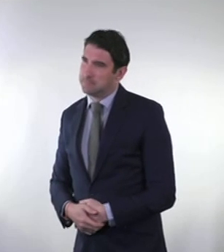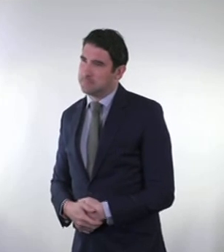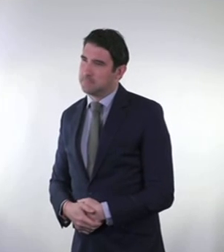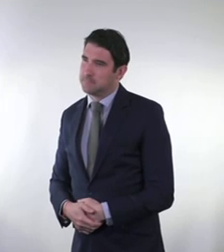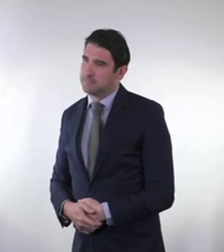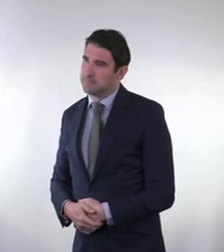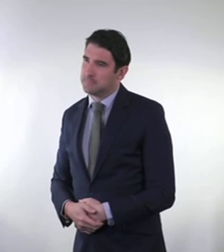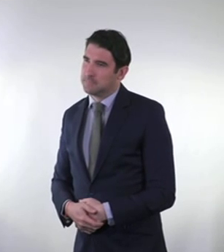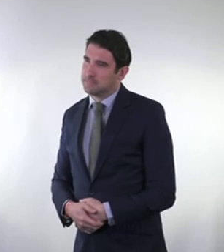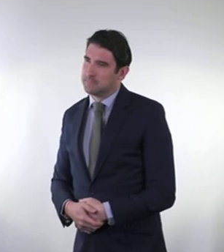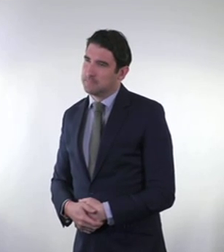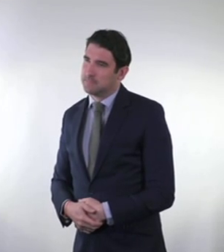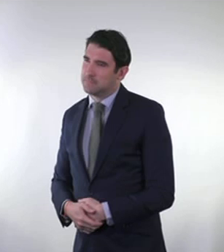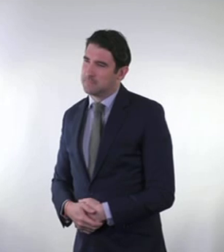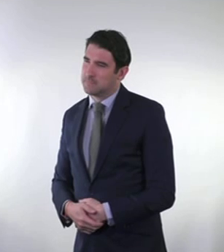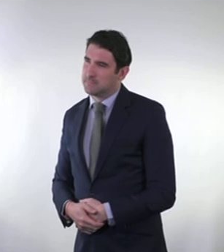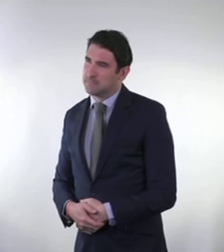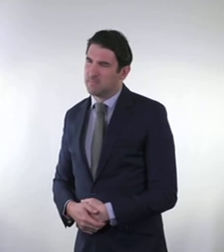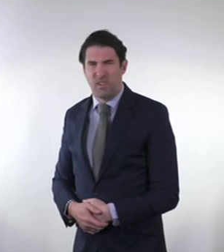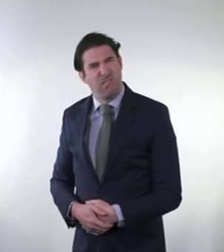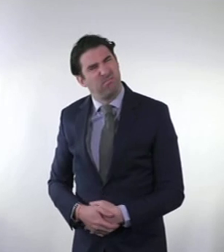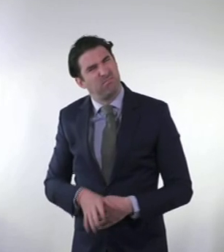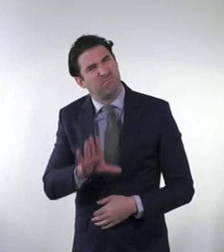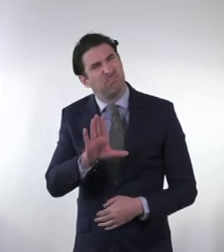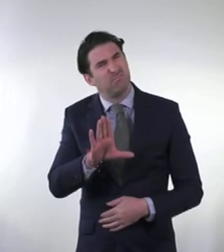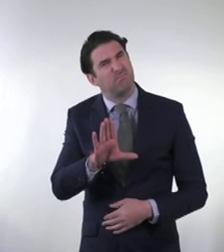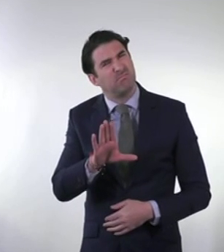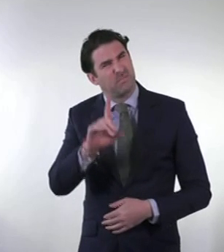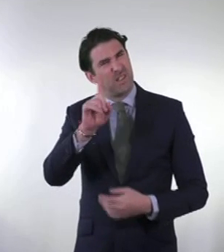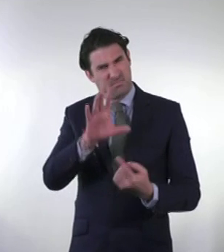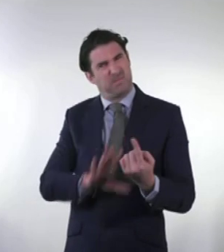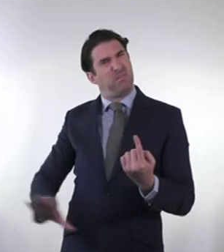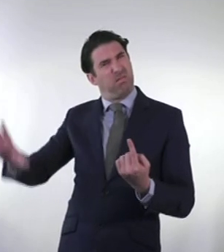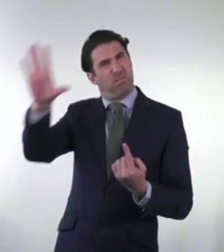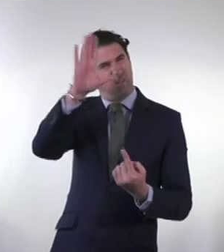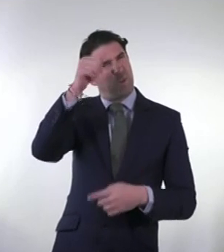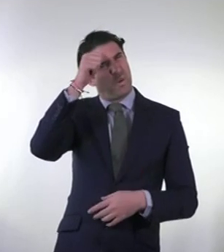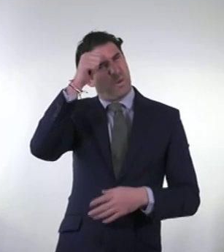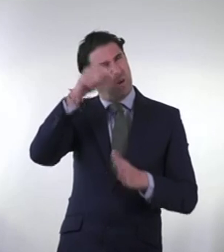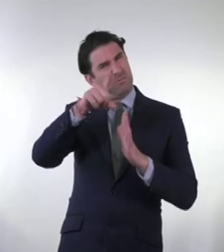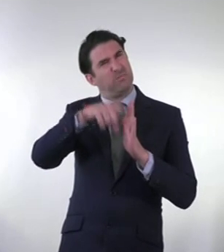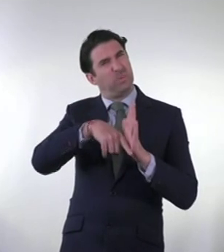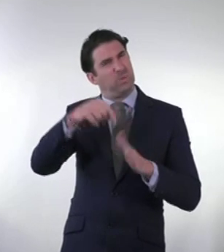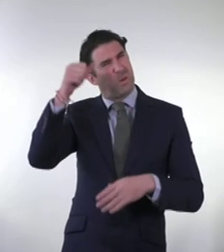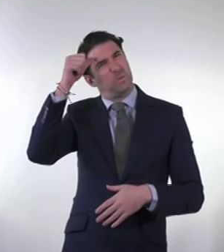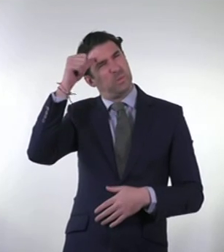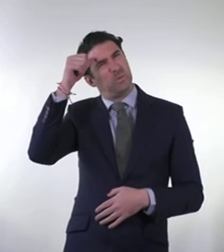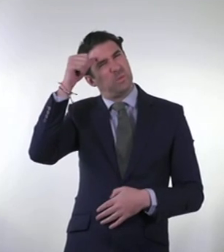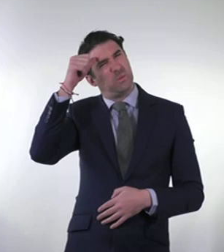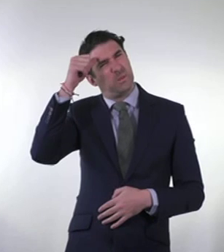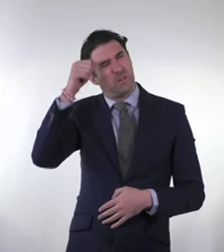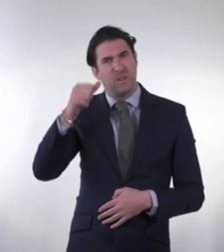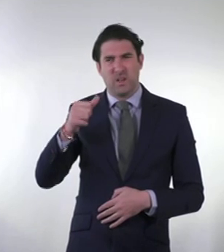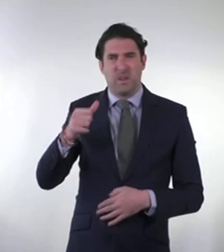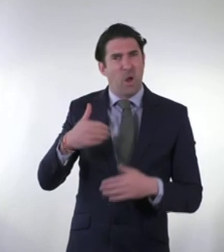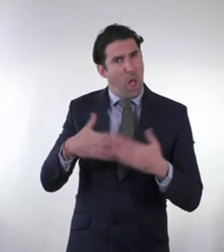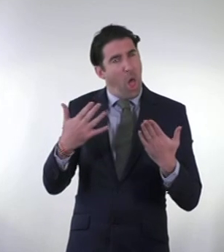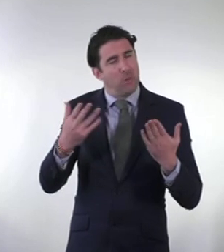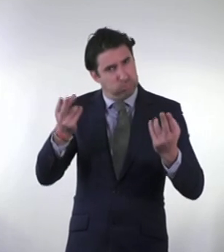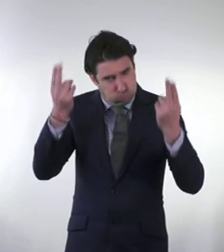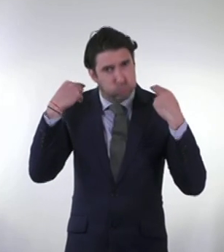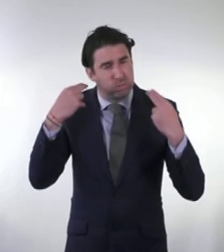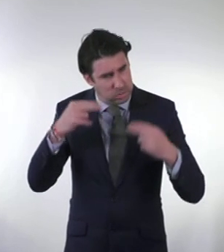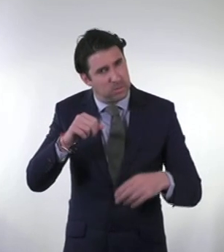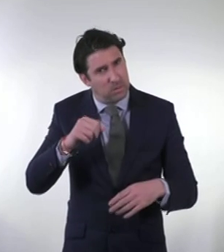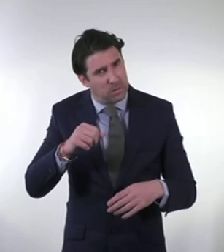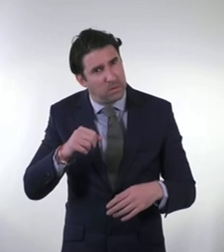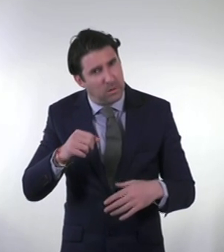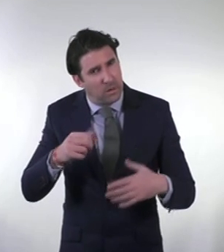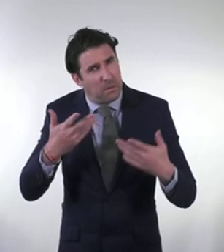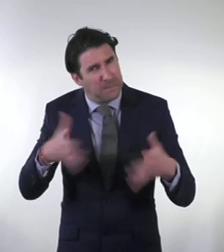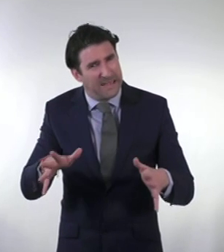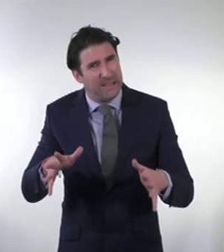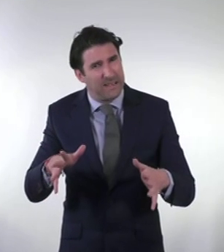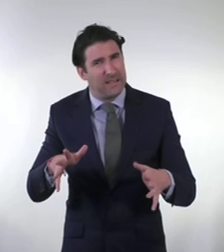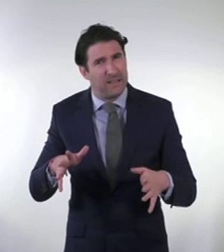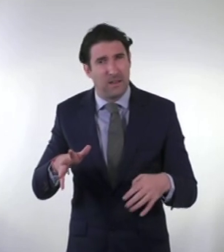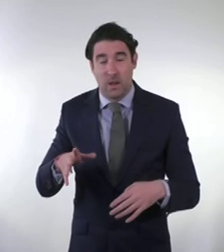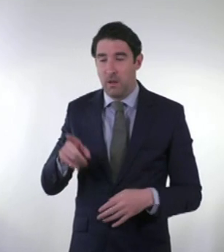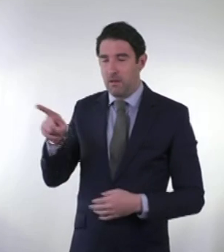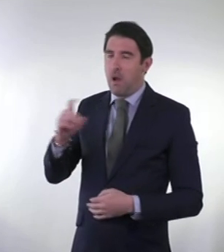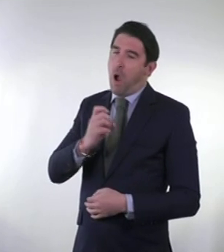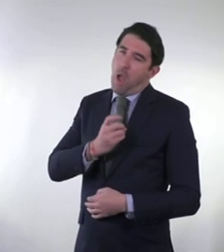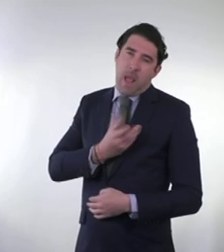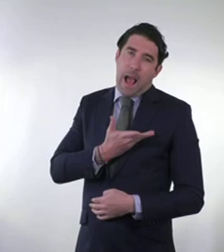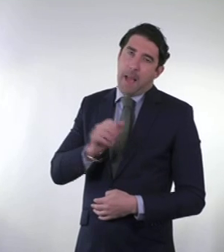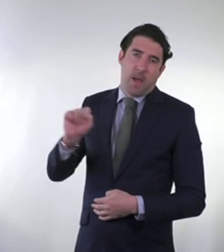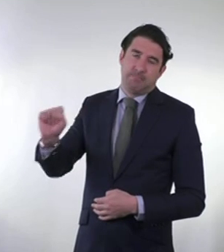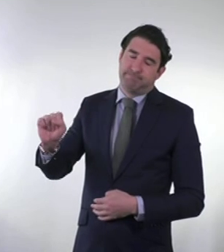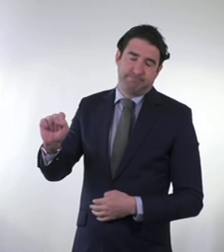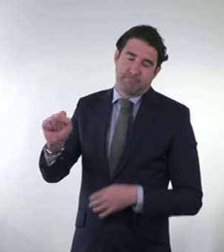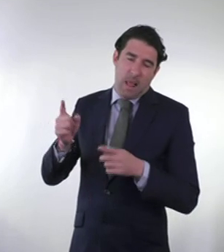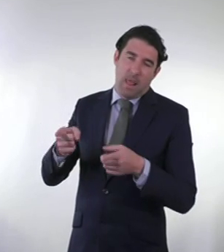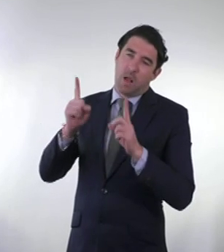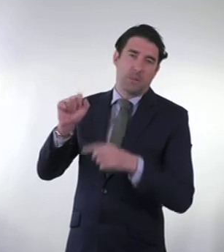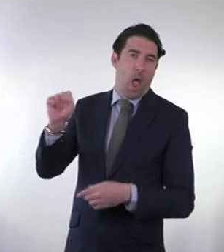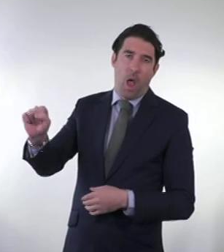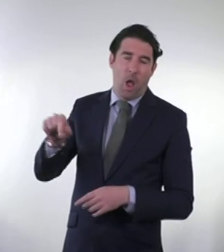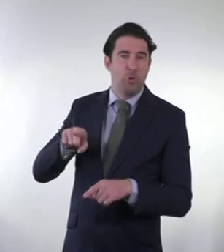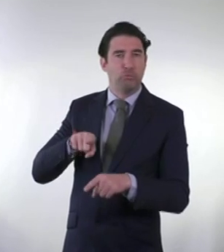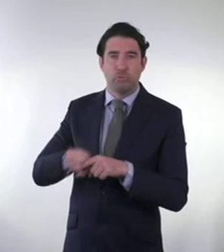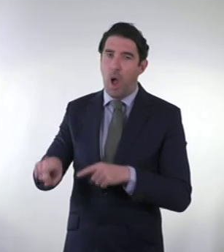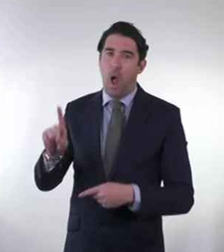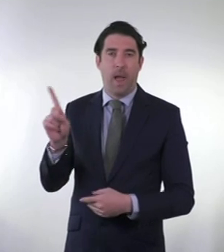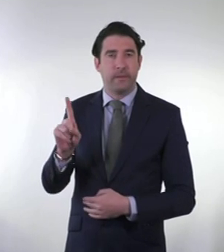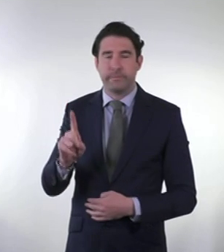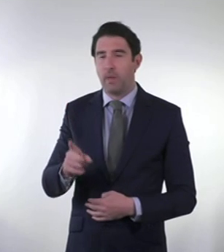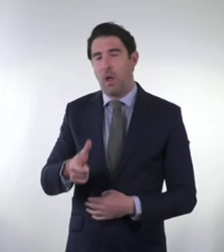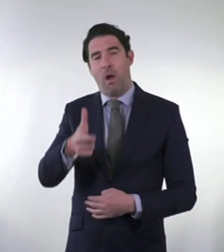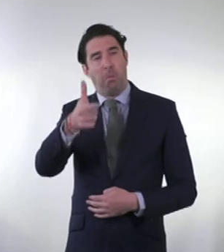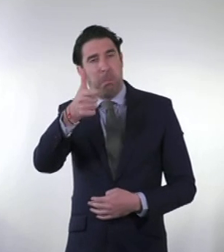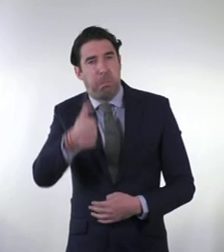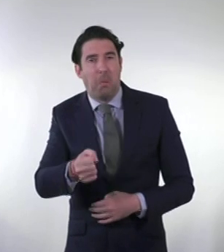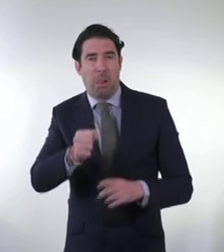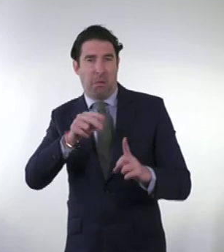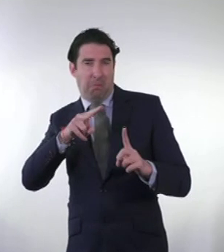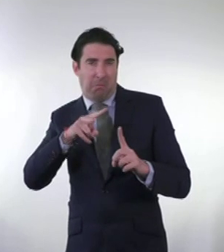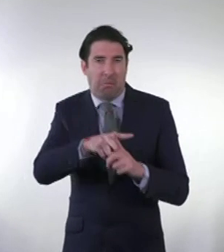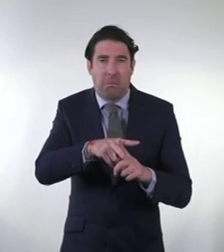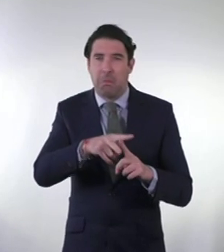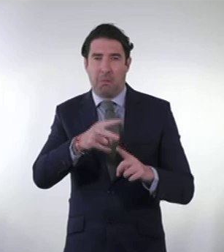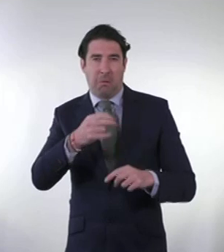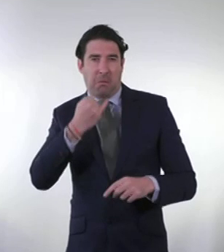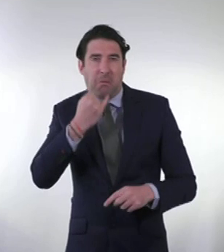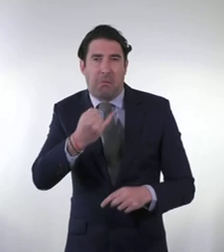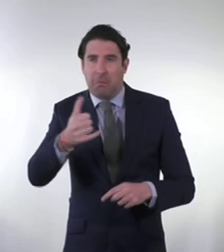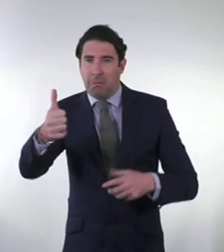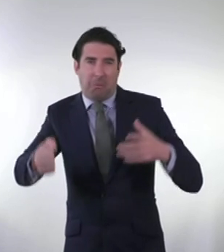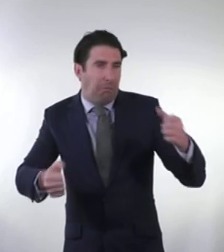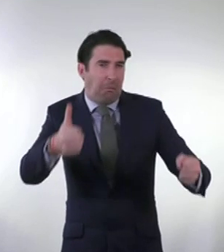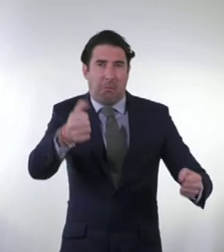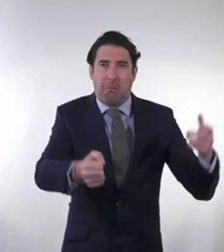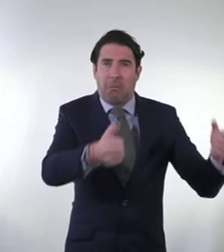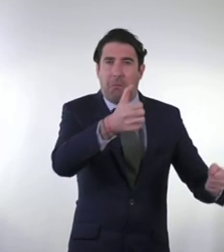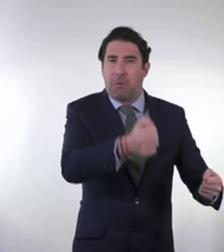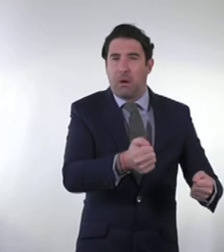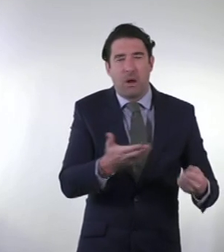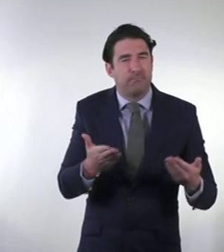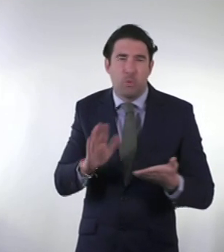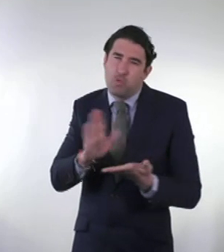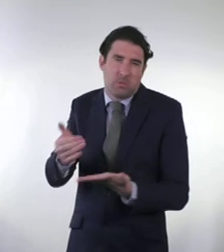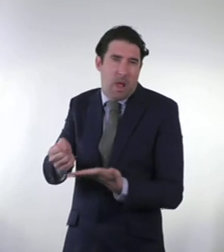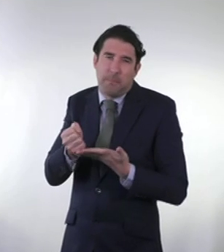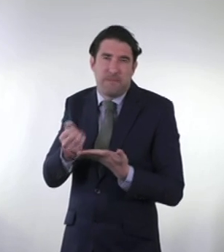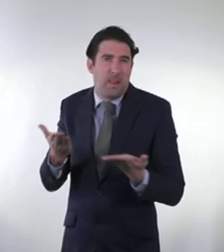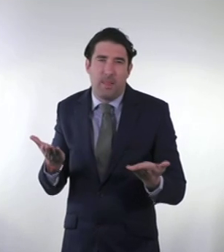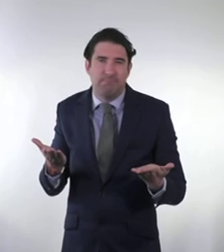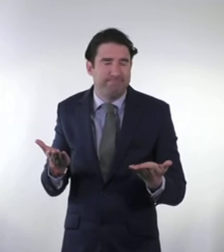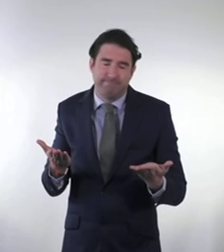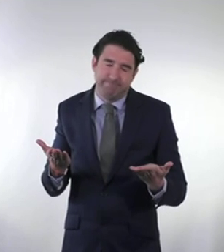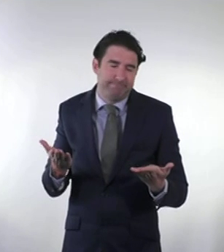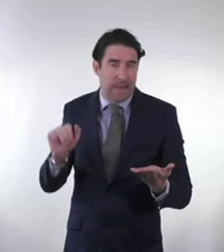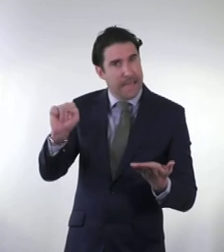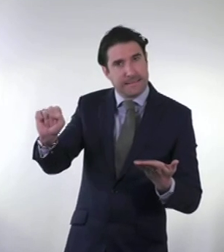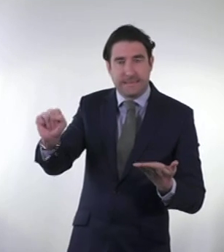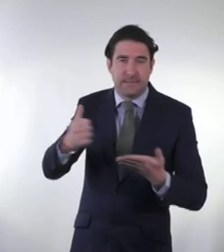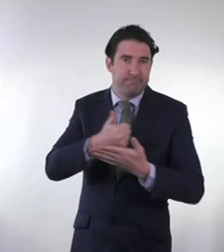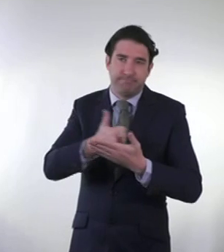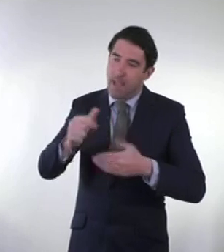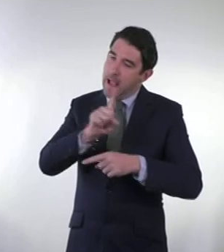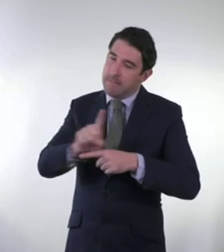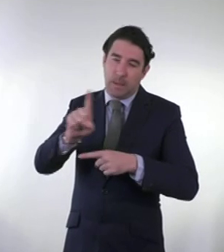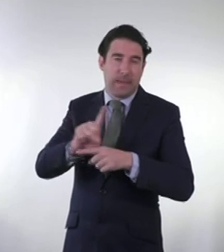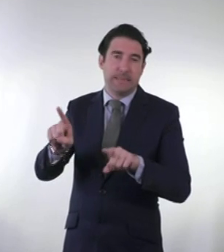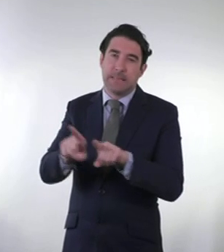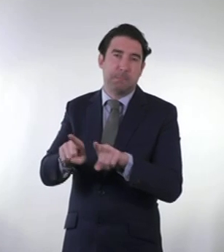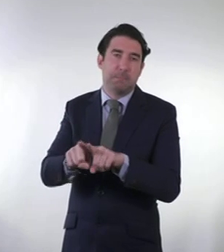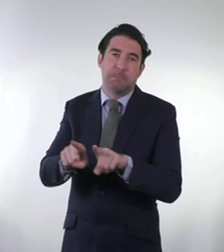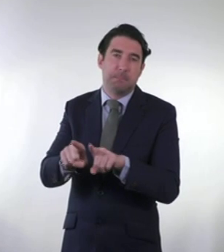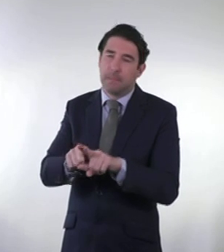Actually, I think the people in this country do understand and overwhelmingly follow the rules, in spite of the Leader of the Opposition’s efforts continually to snipe from the sidelines and to undermine what we are trying to do.